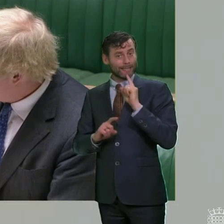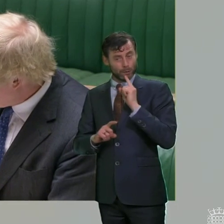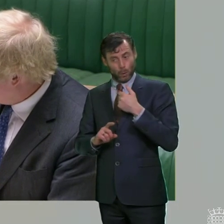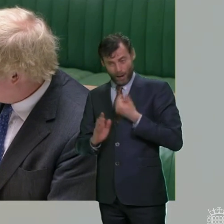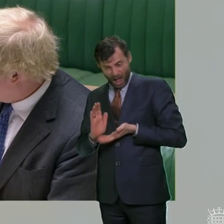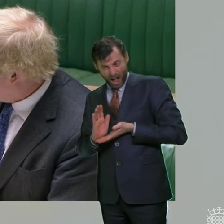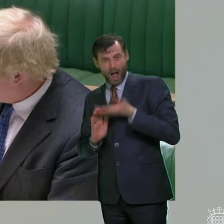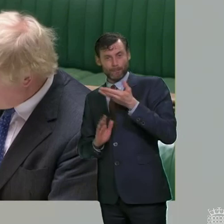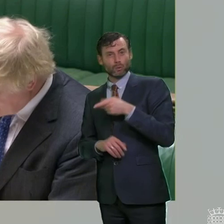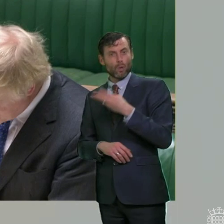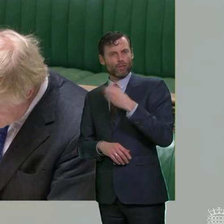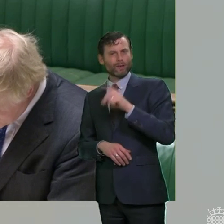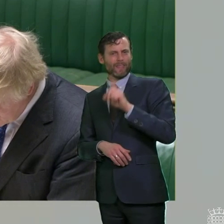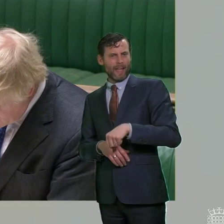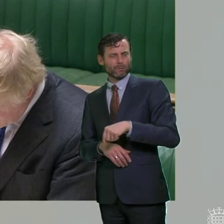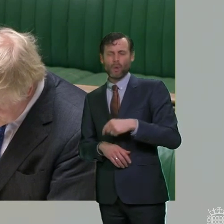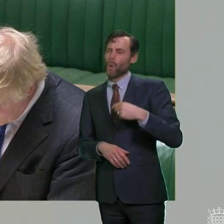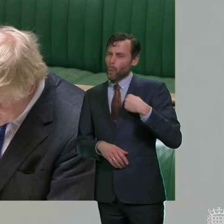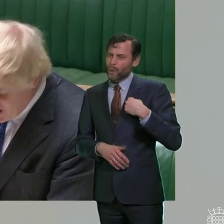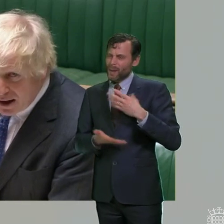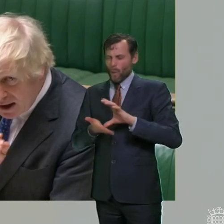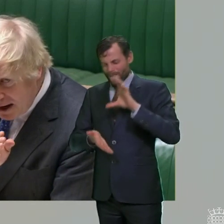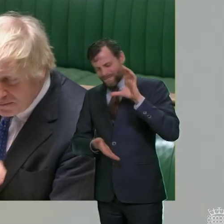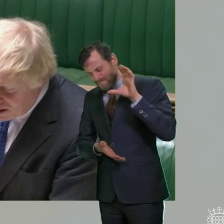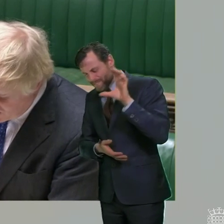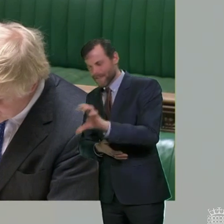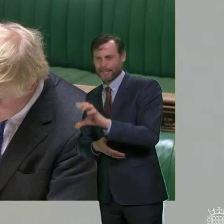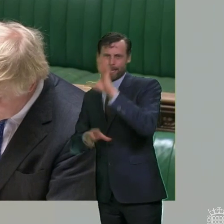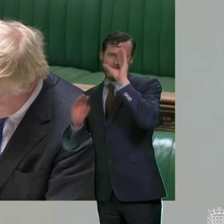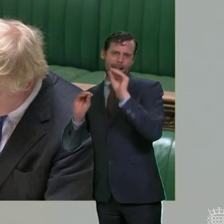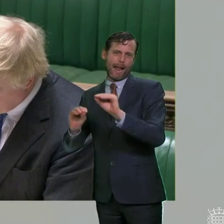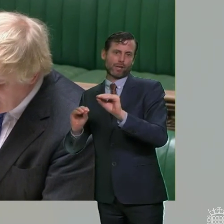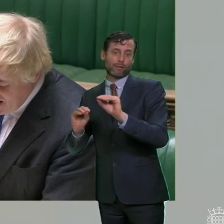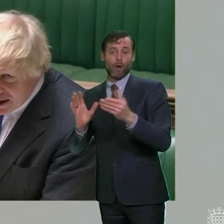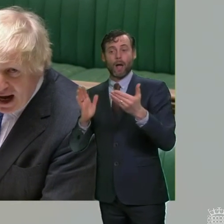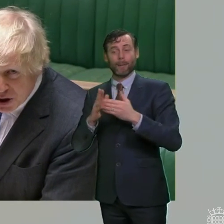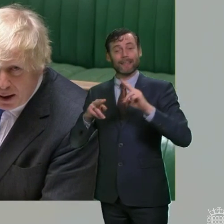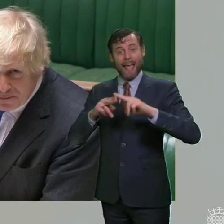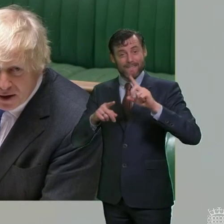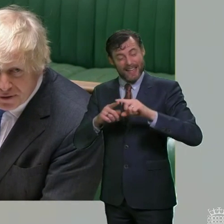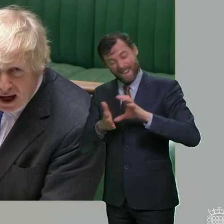That was a massive investment in education across the board, including in further education.